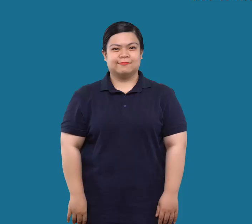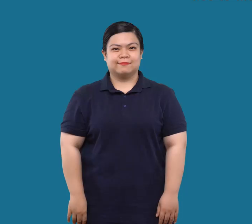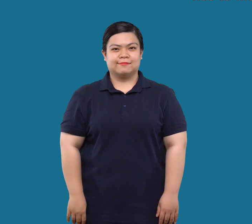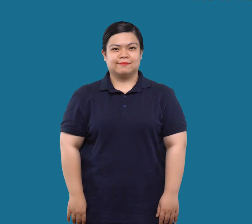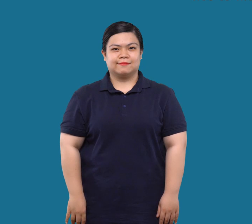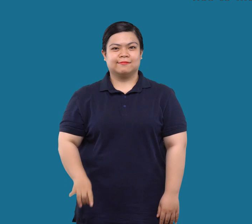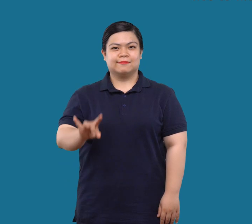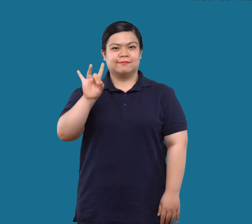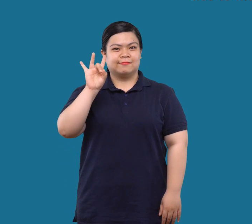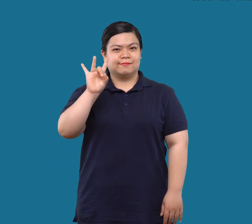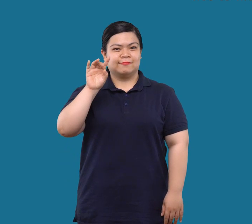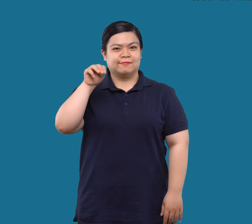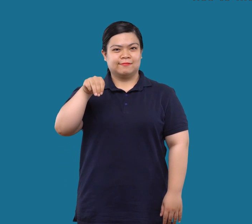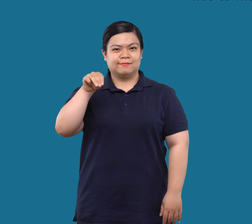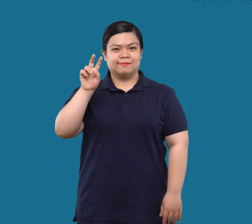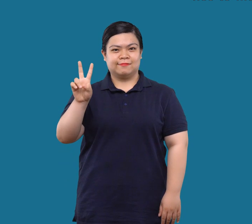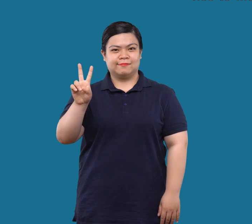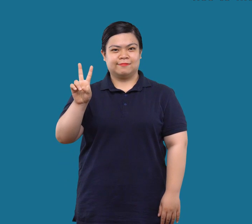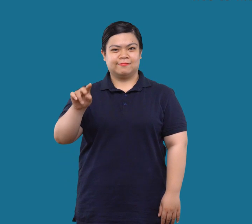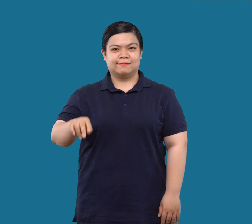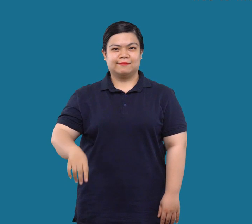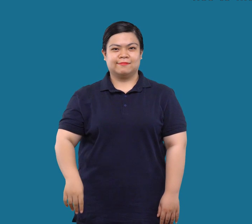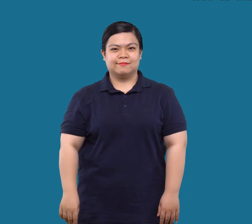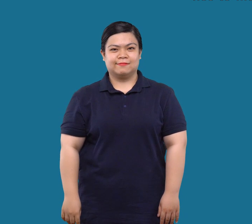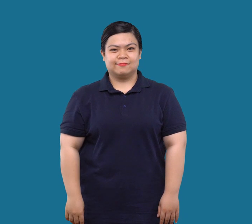héc-tô-mét vuông (hm2)